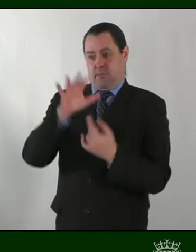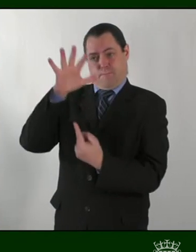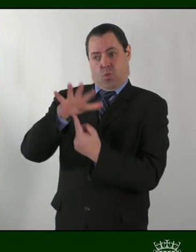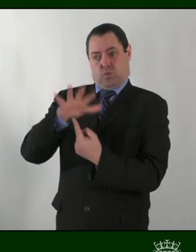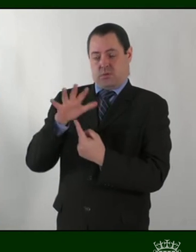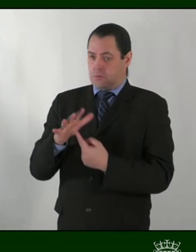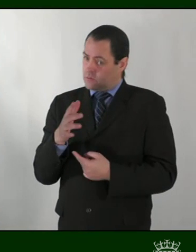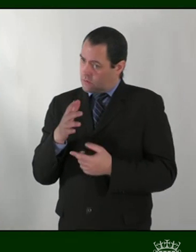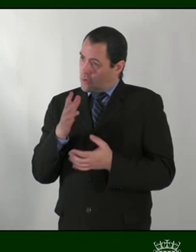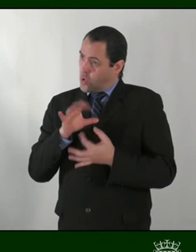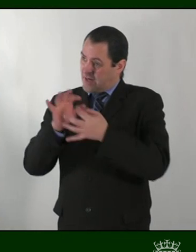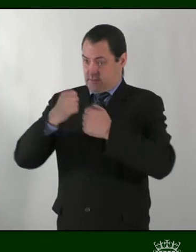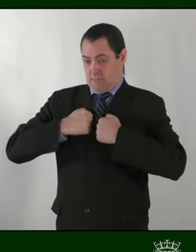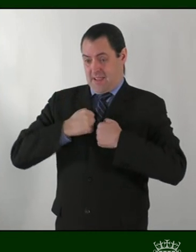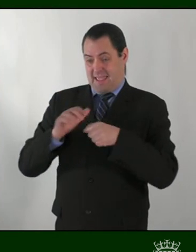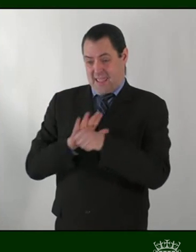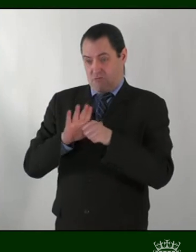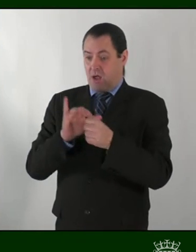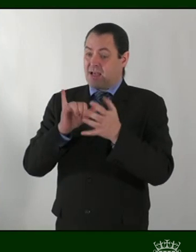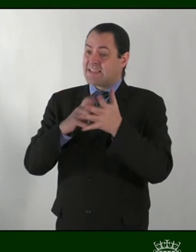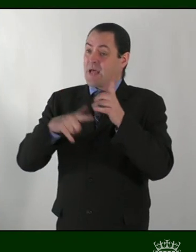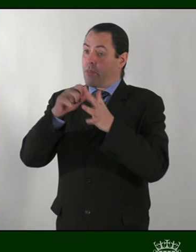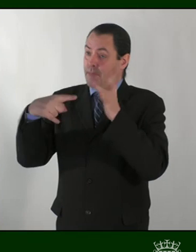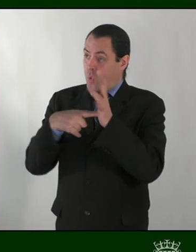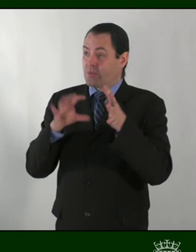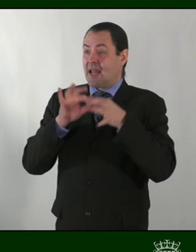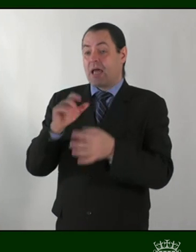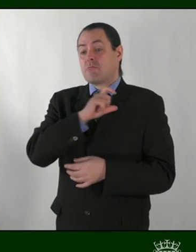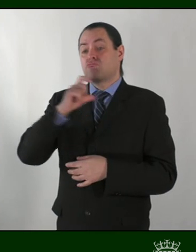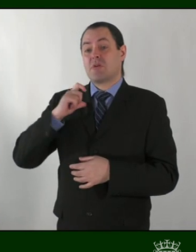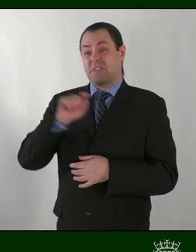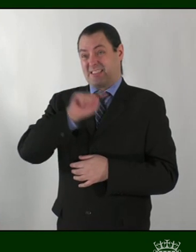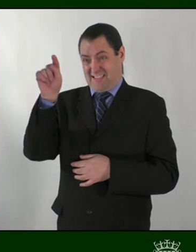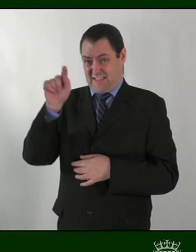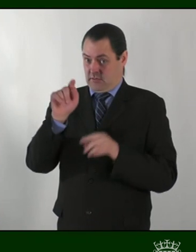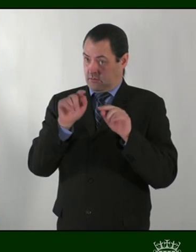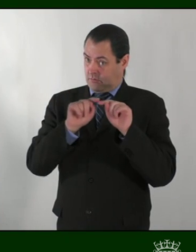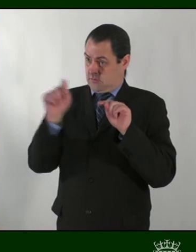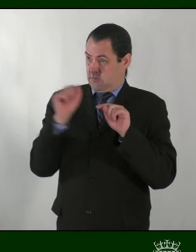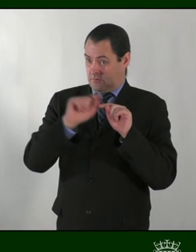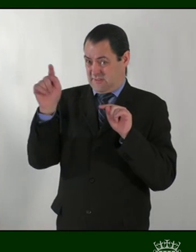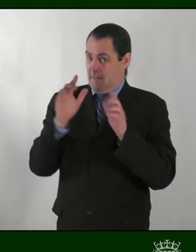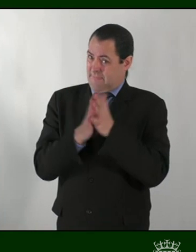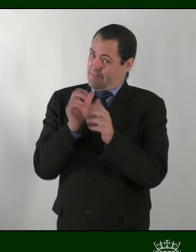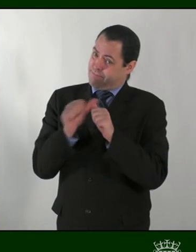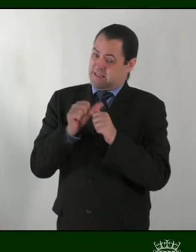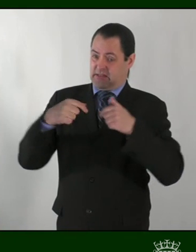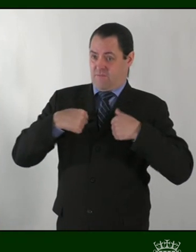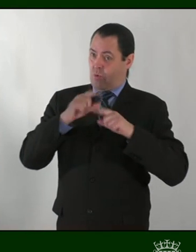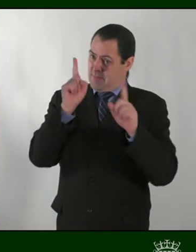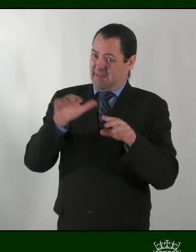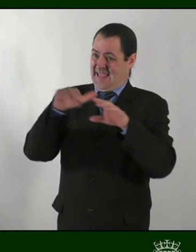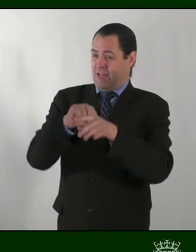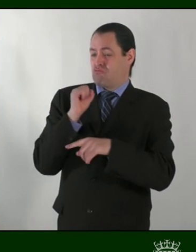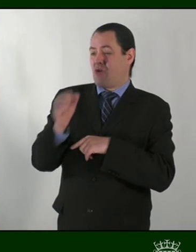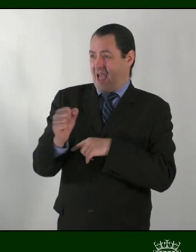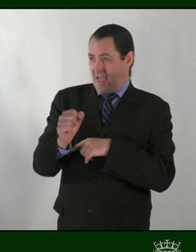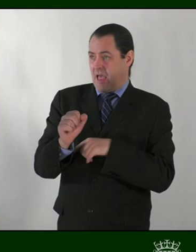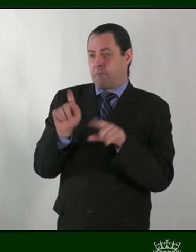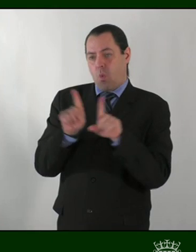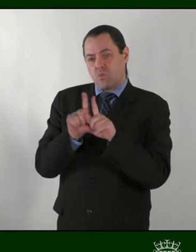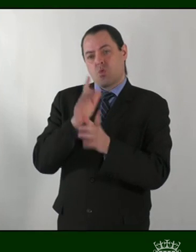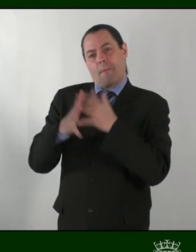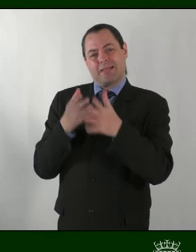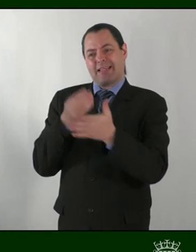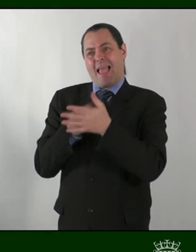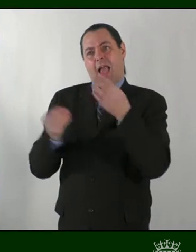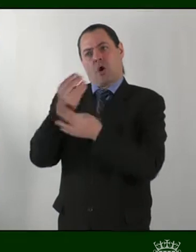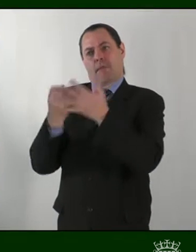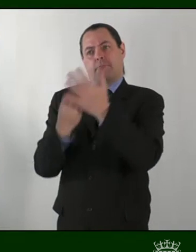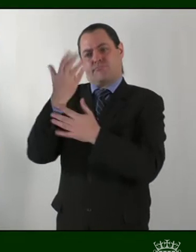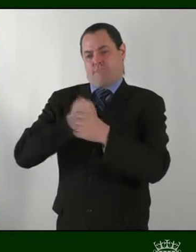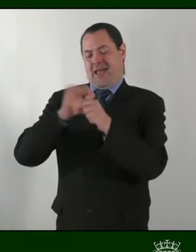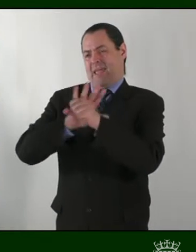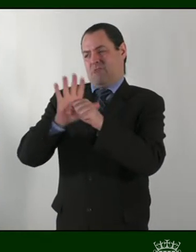Does he agree that connecting my constituency of Southport with Preston through the Burscough curve link would not only give my constituents more access to the rail network, but help us to unleash our economic potential?